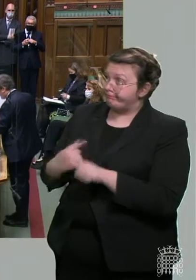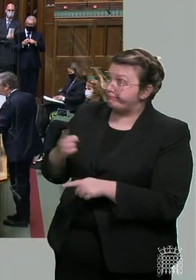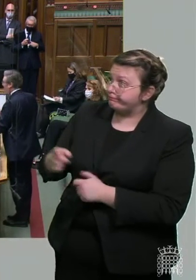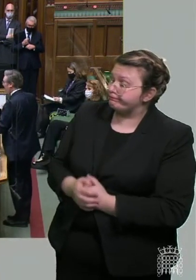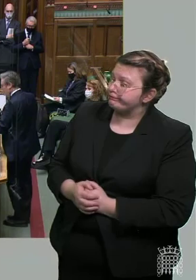Britain should be